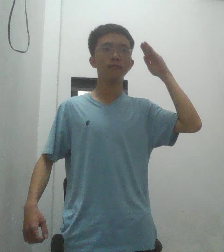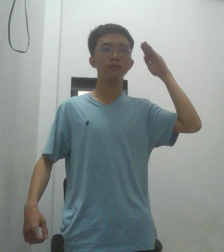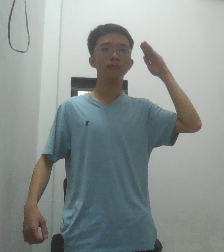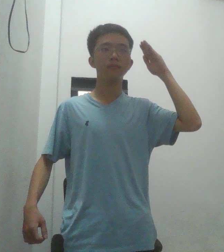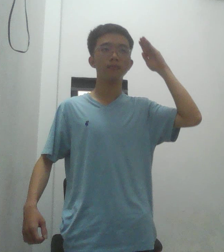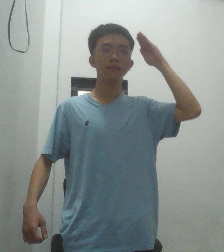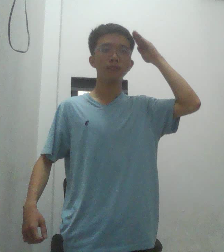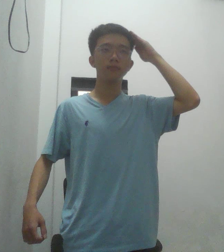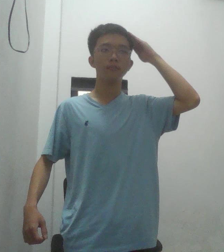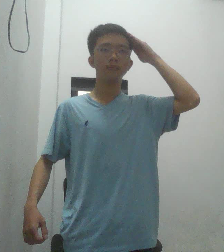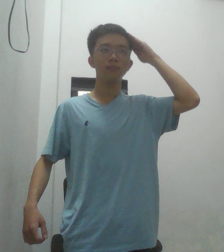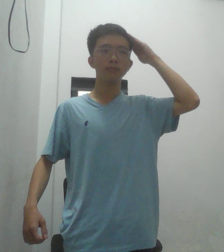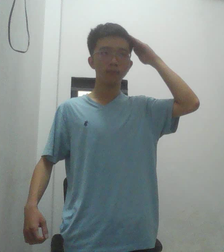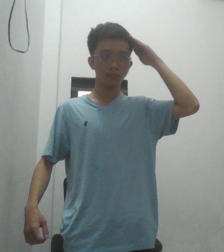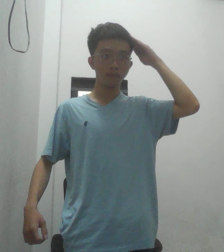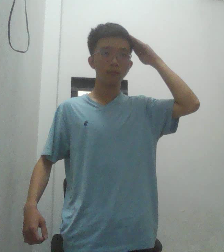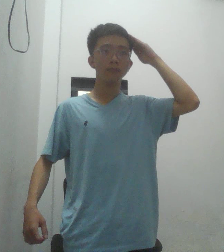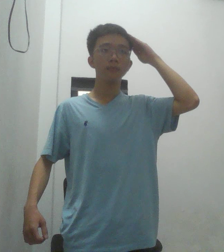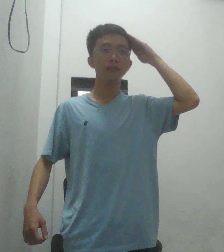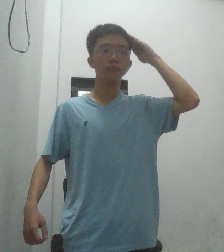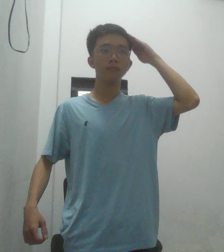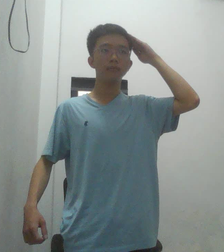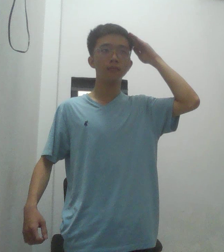biet